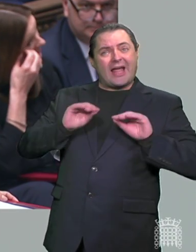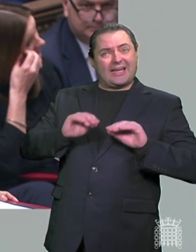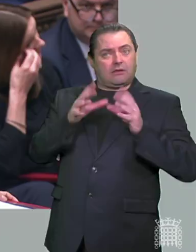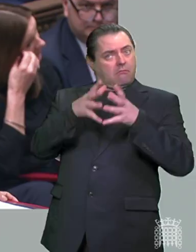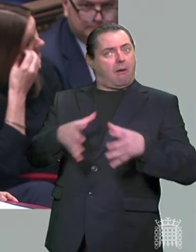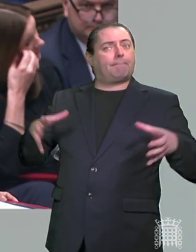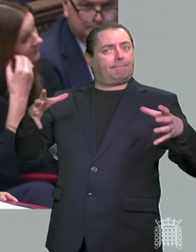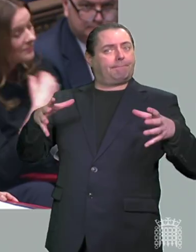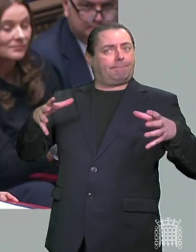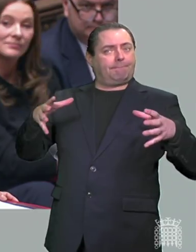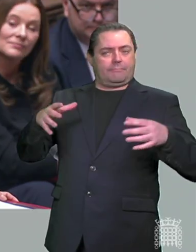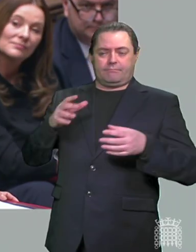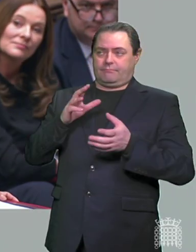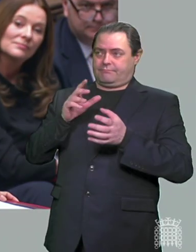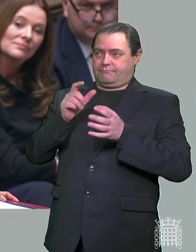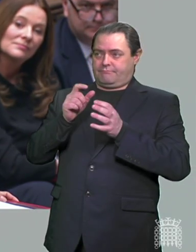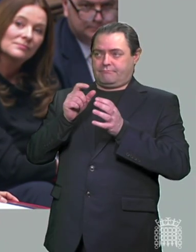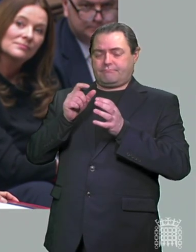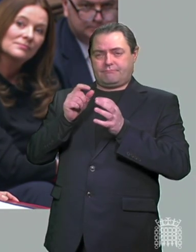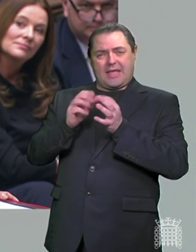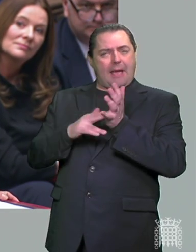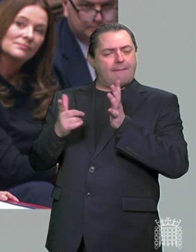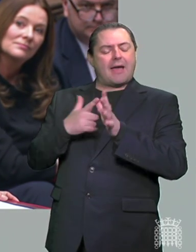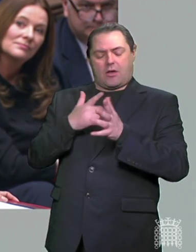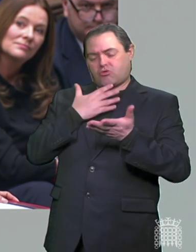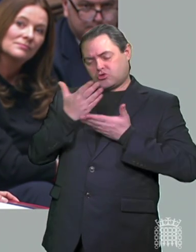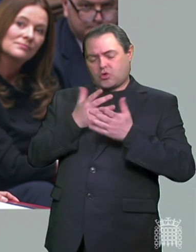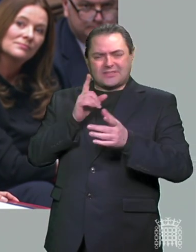The British Medical Association is consulting each year on the funding of GP services.